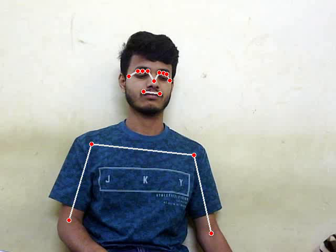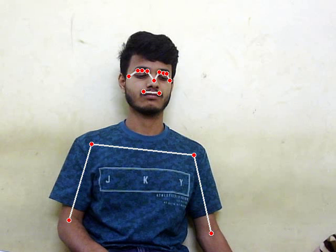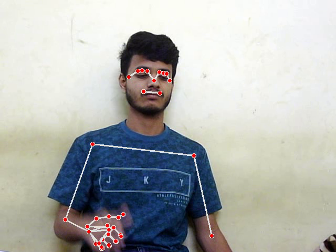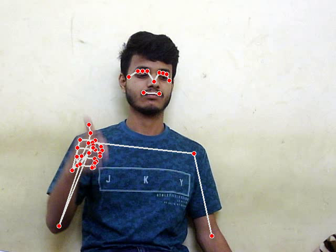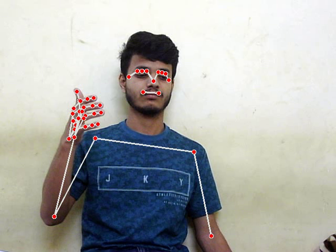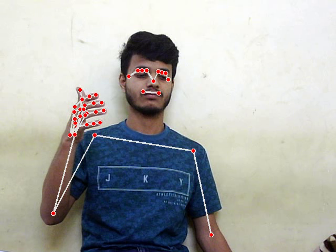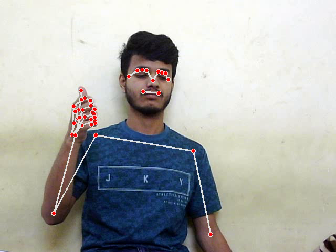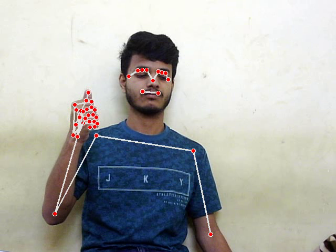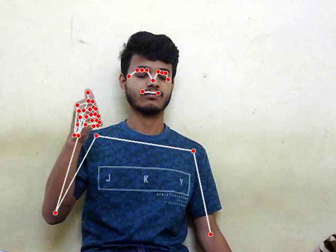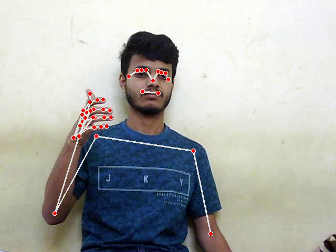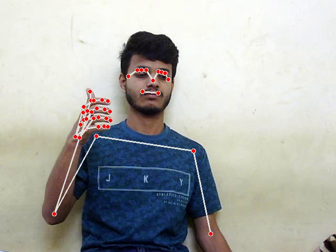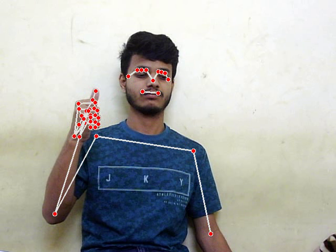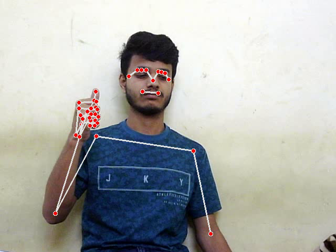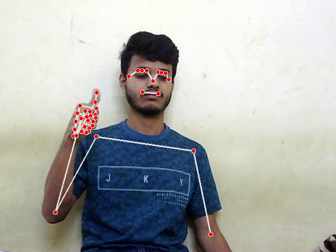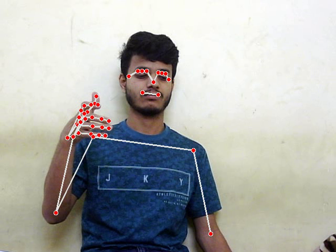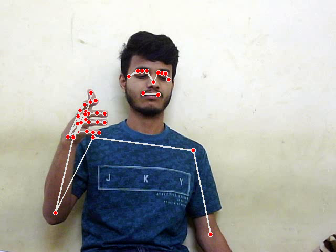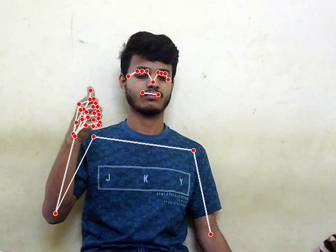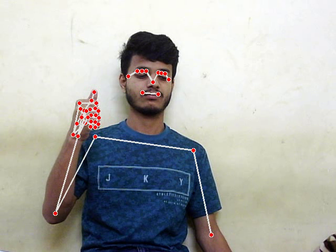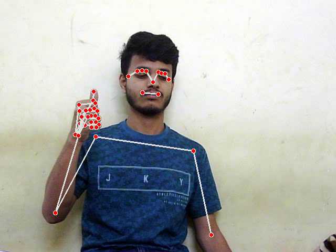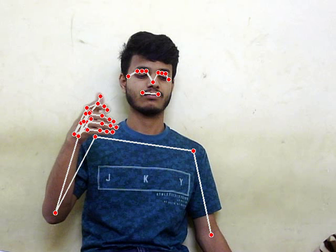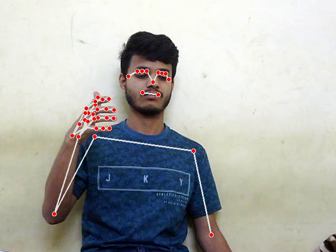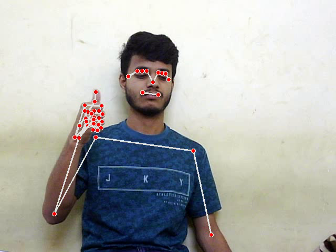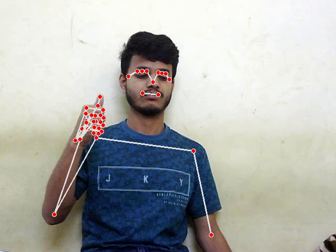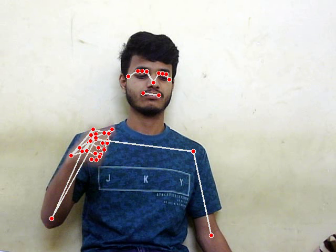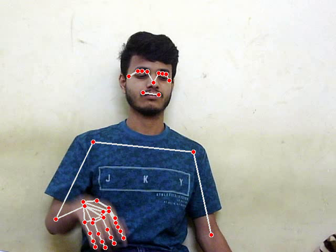milk